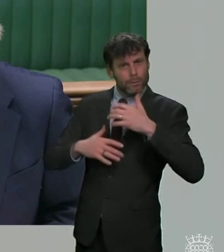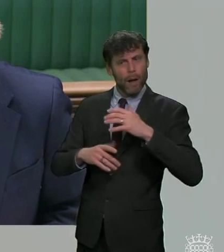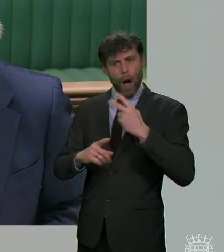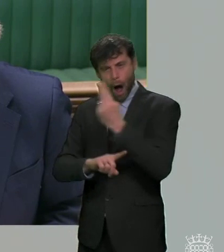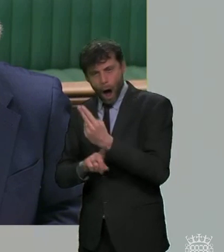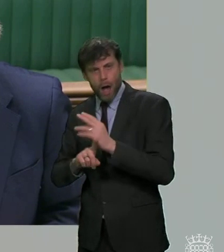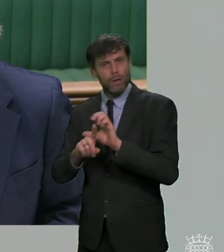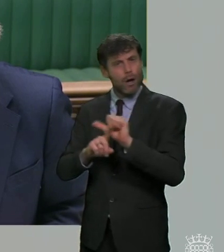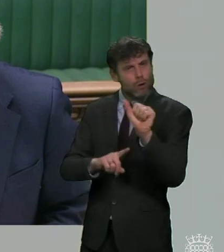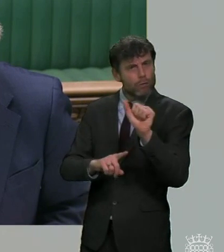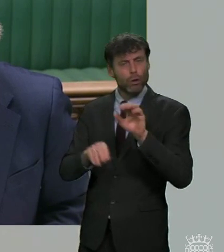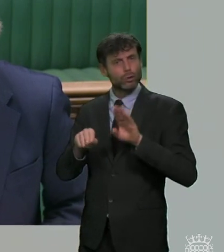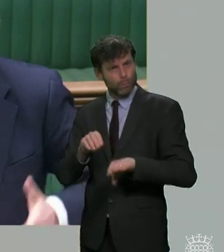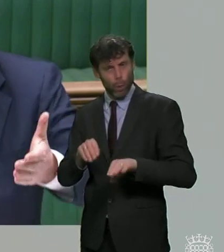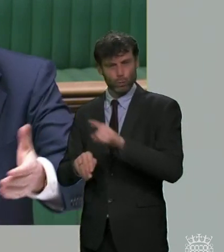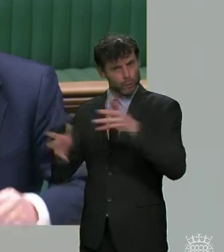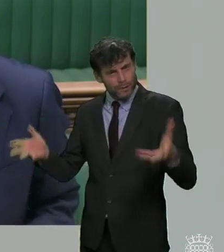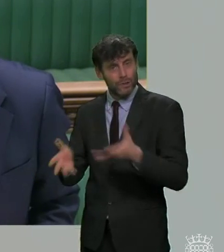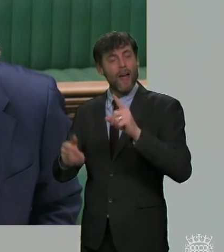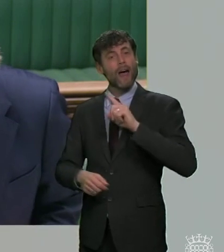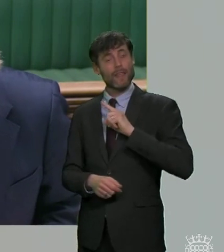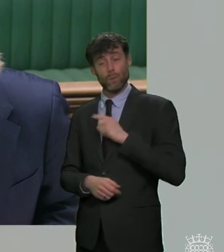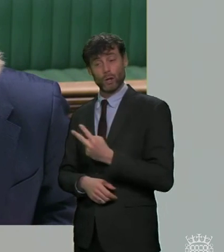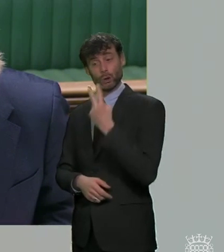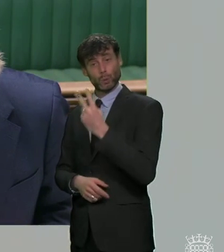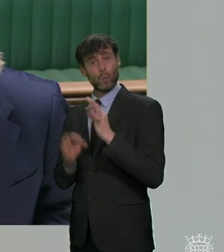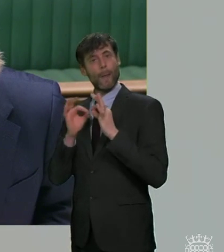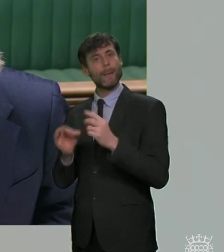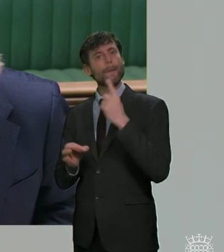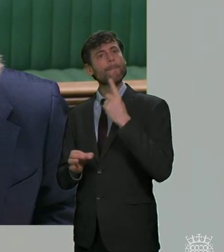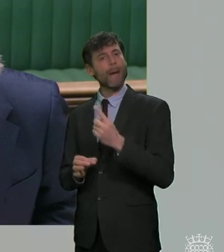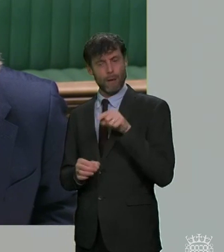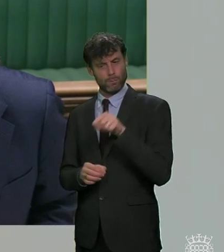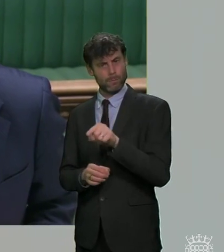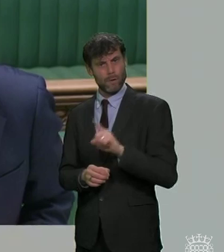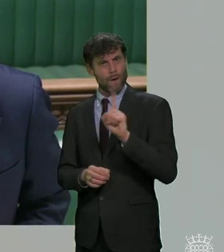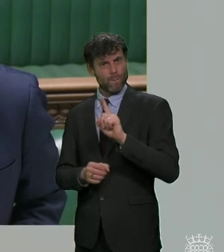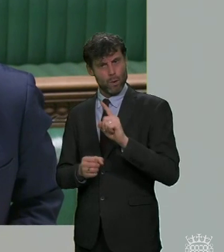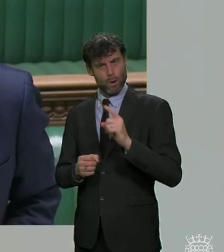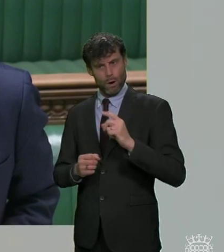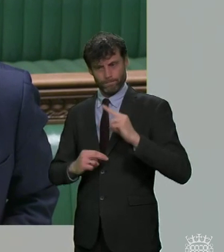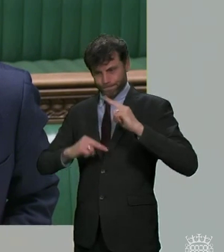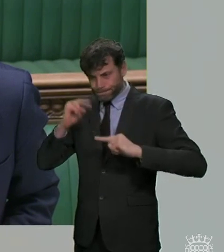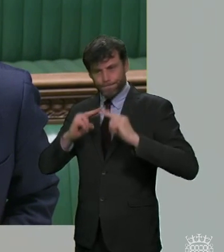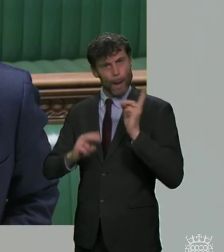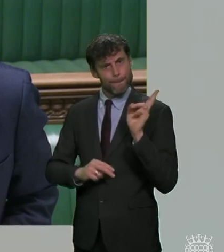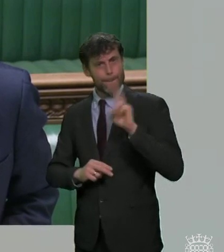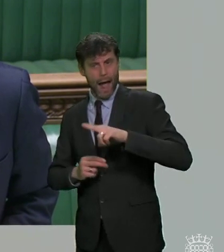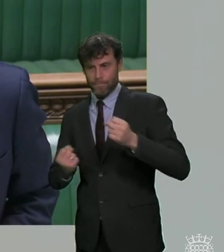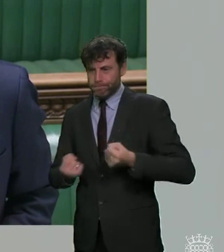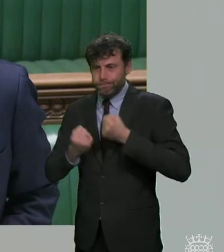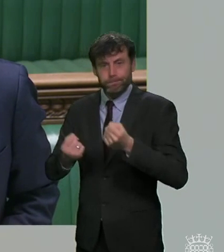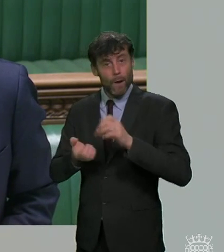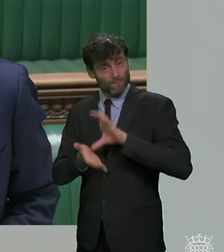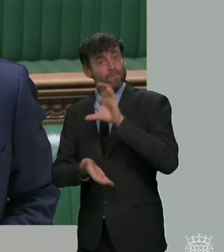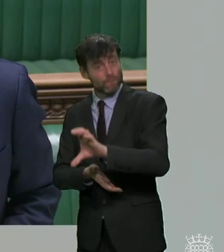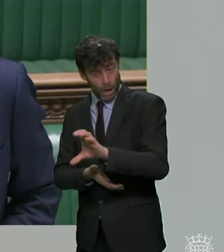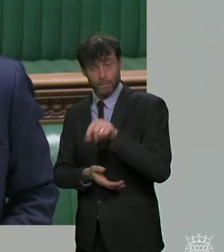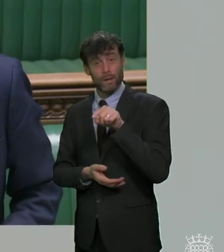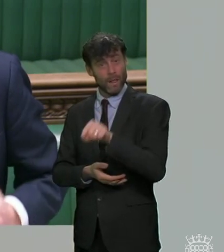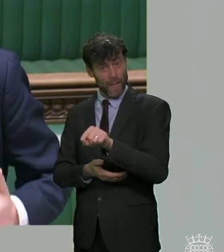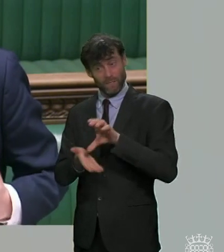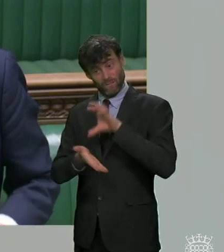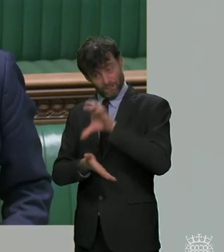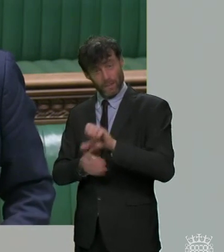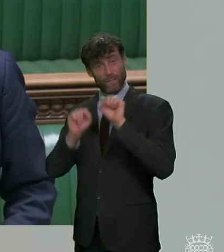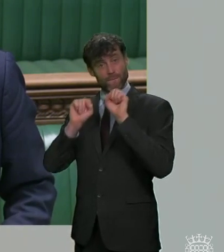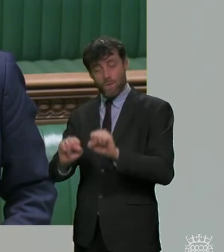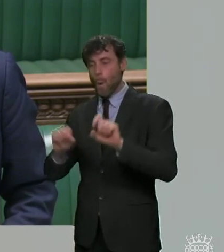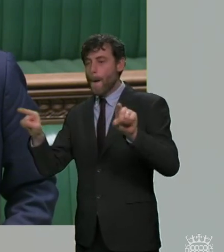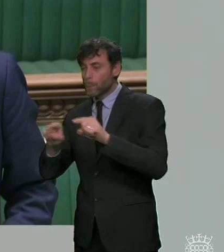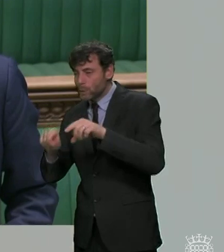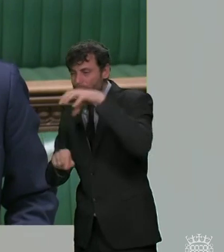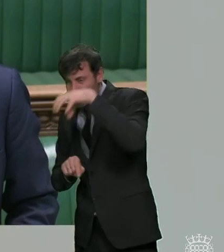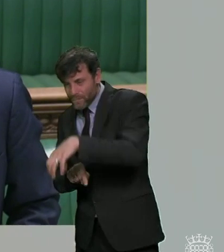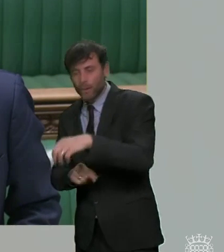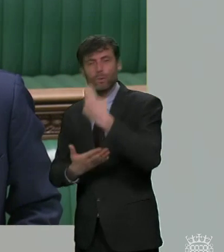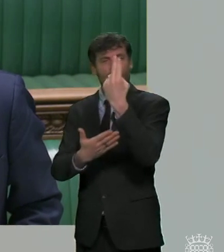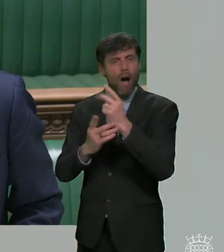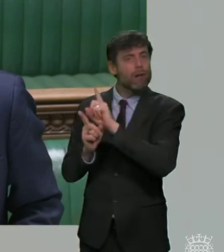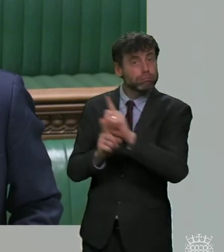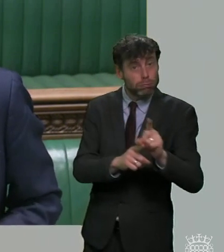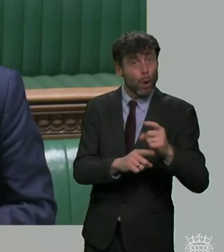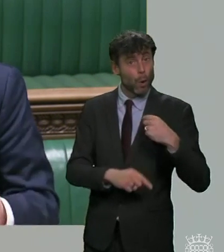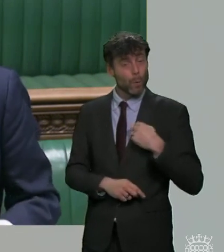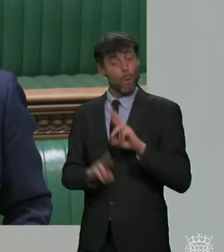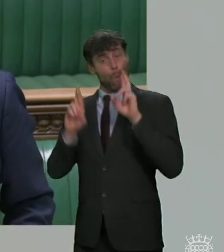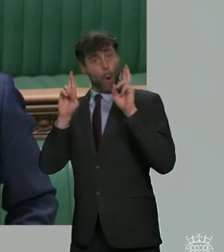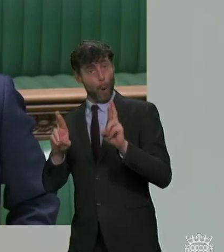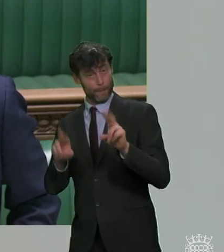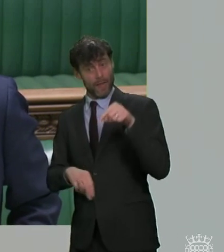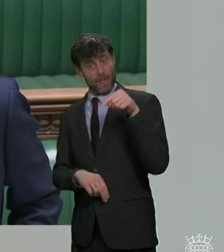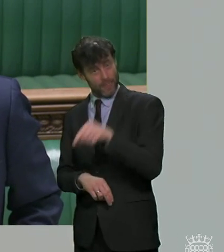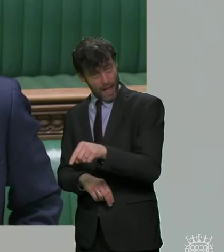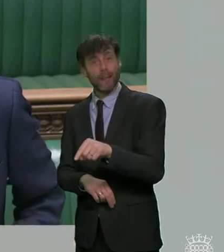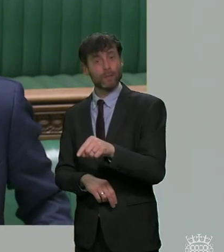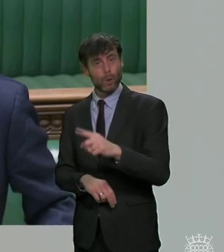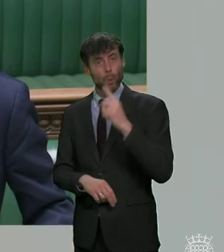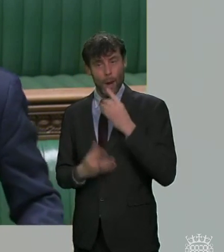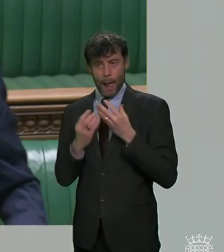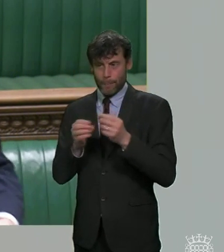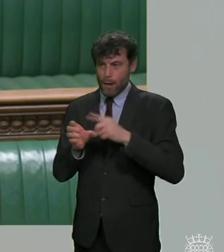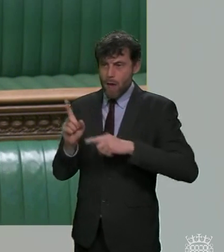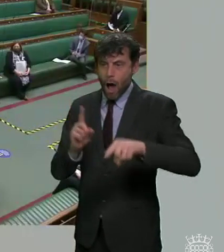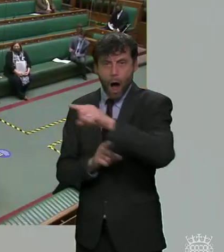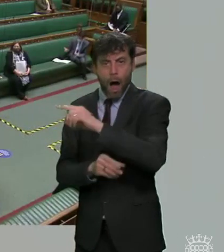That is why we hope that the massive £2 billion recovery fund that we have given to thousands of theatres, orchestras, choirs, music venues and others will be used for the benefit and the cultural enrichment of young people up and down the country.